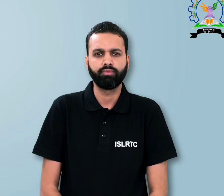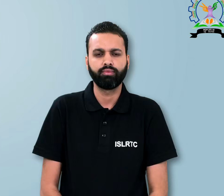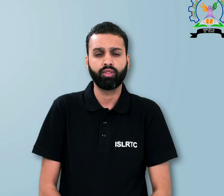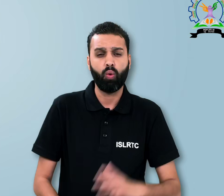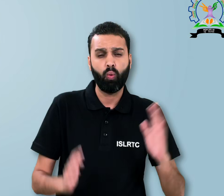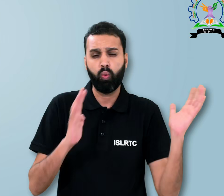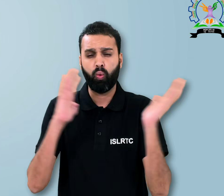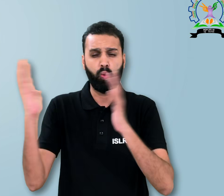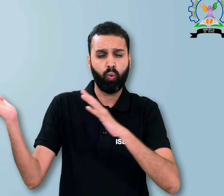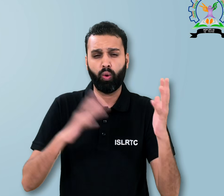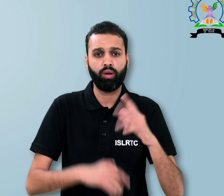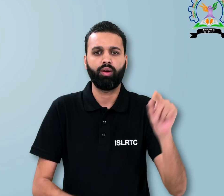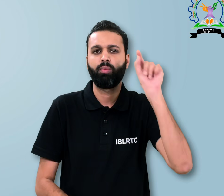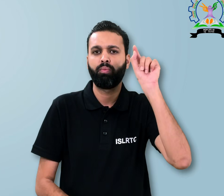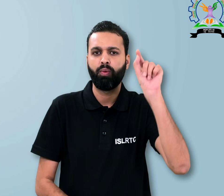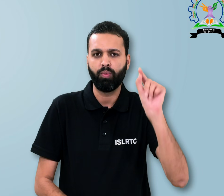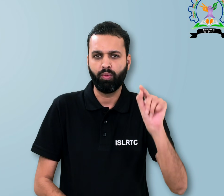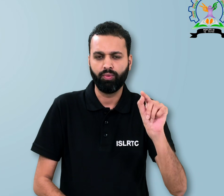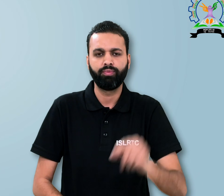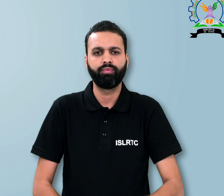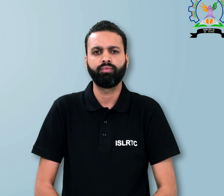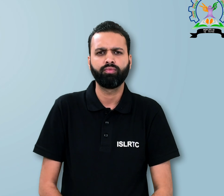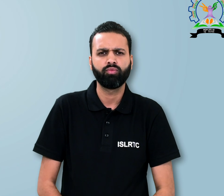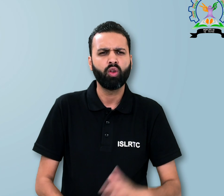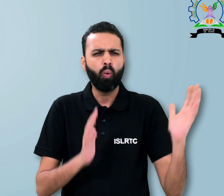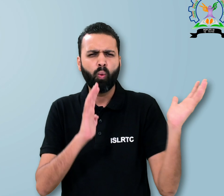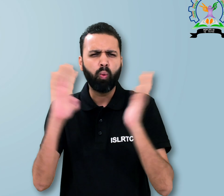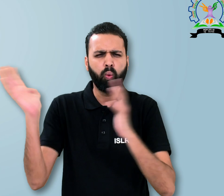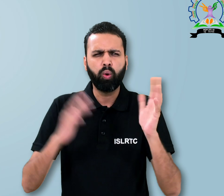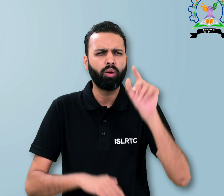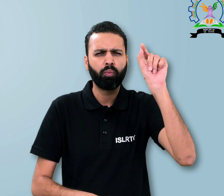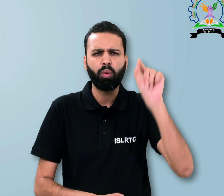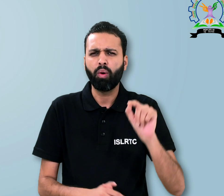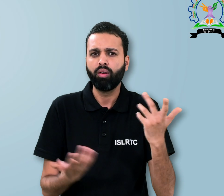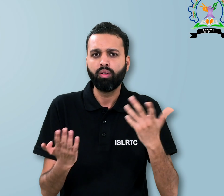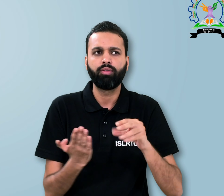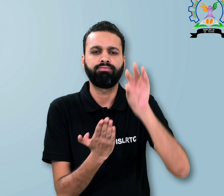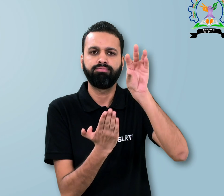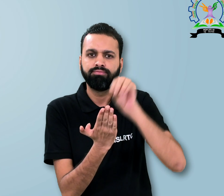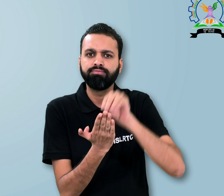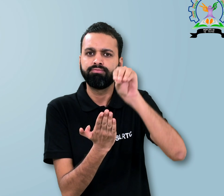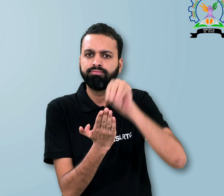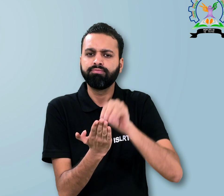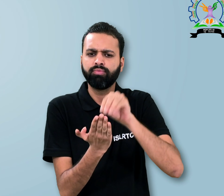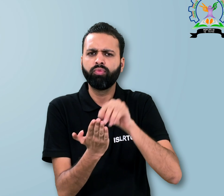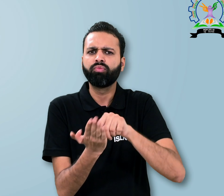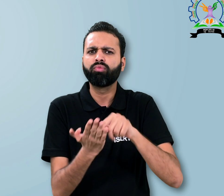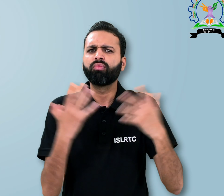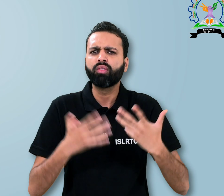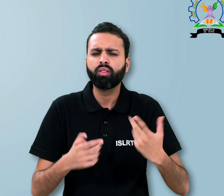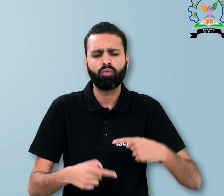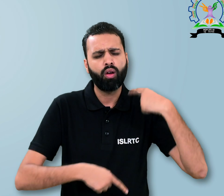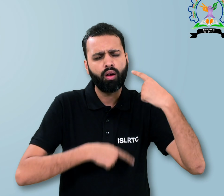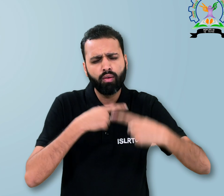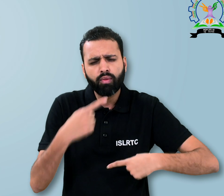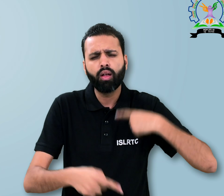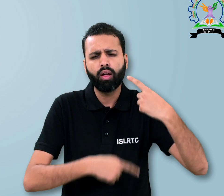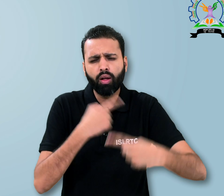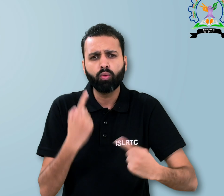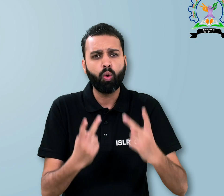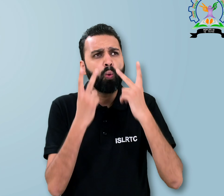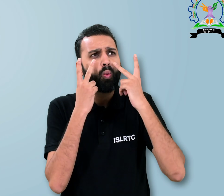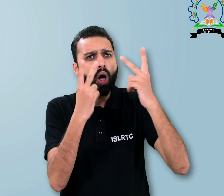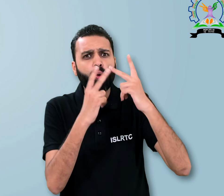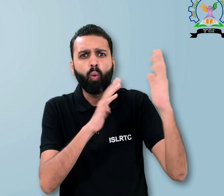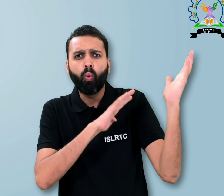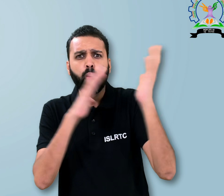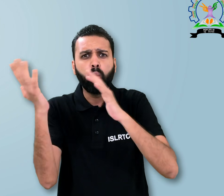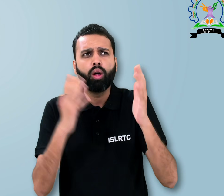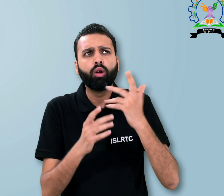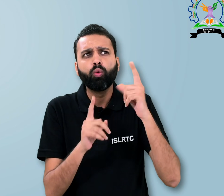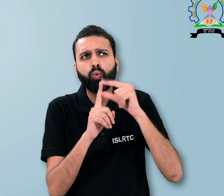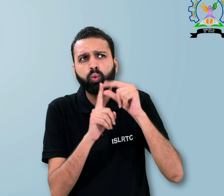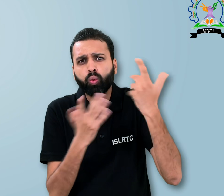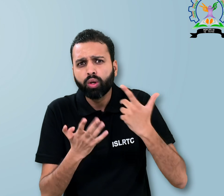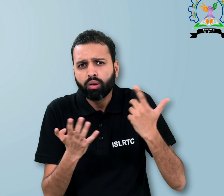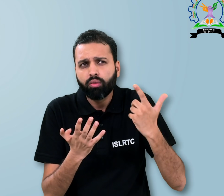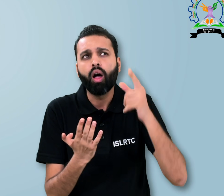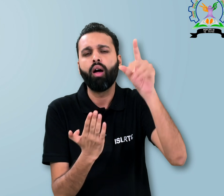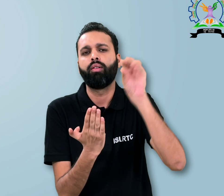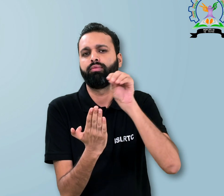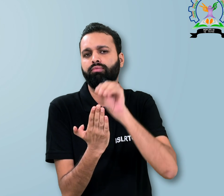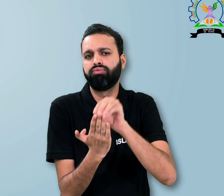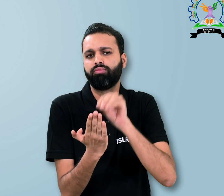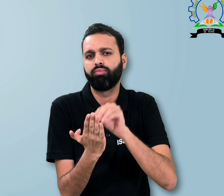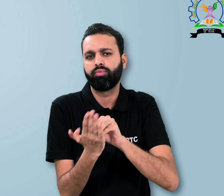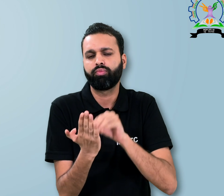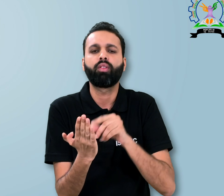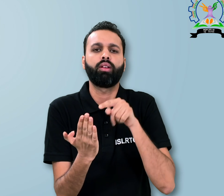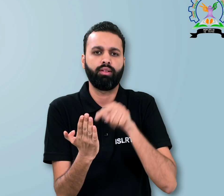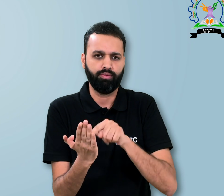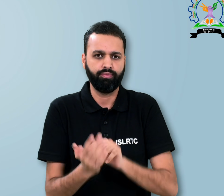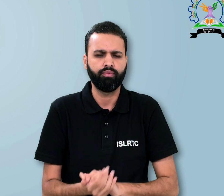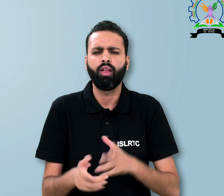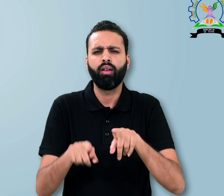Elements of Weather The elements of weather and climate are those quantities or properties that are measured regularly.